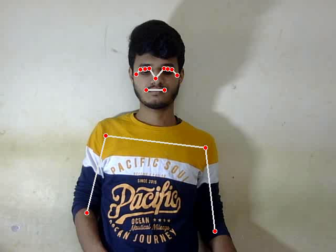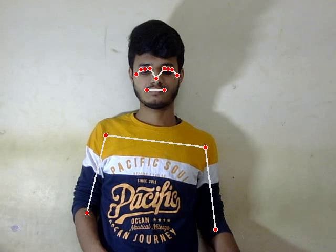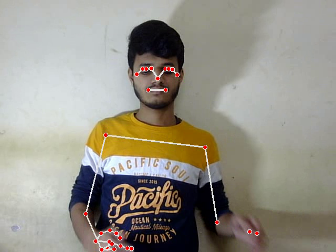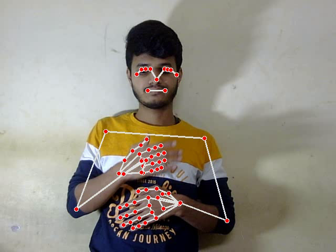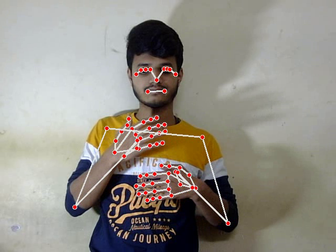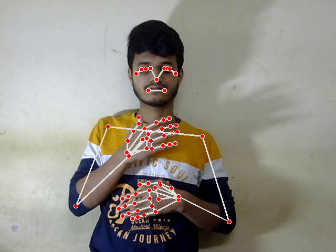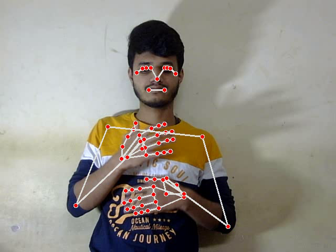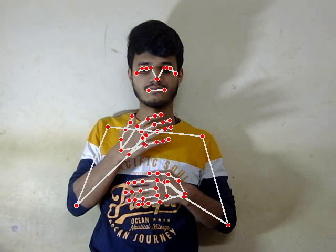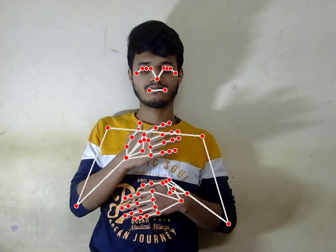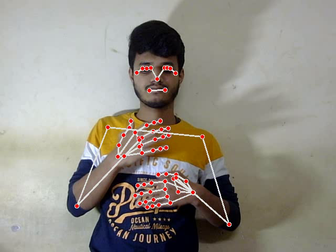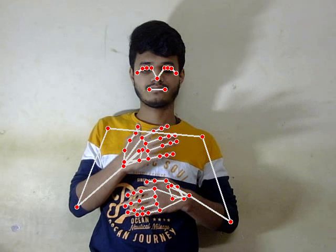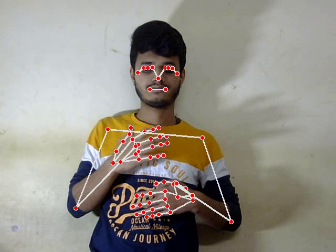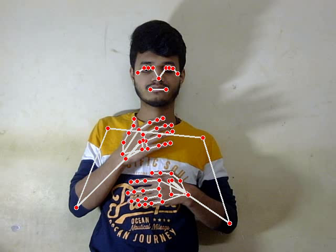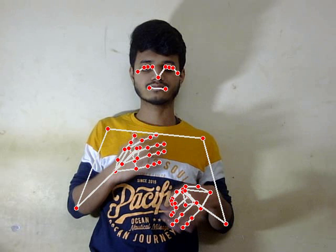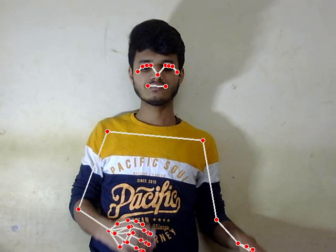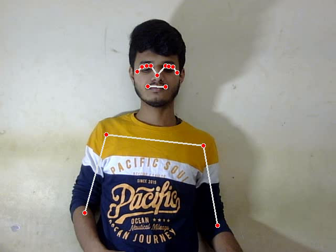happy